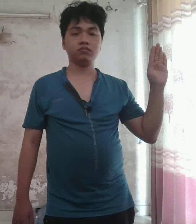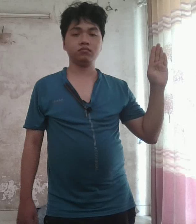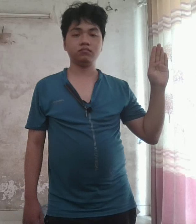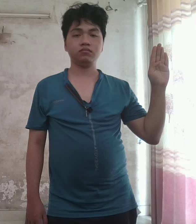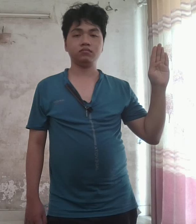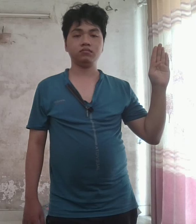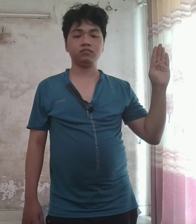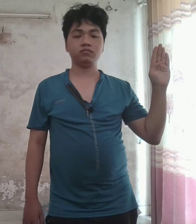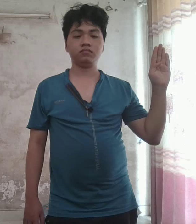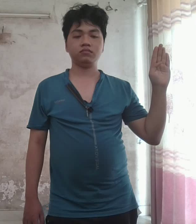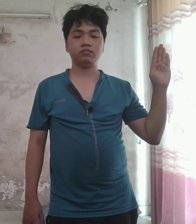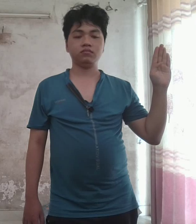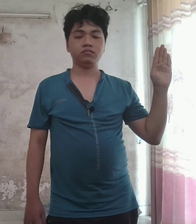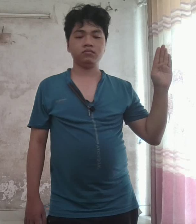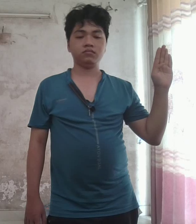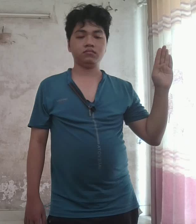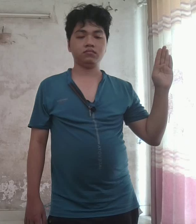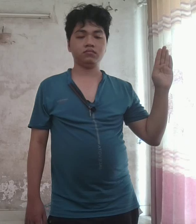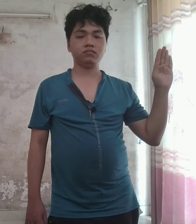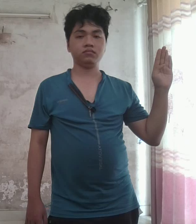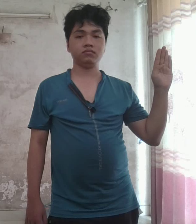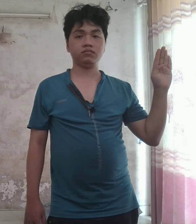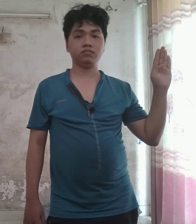b